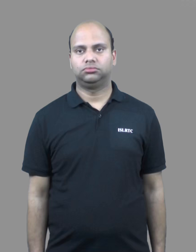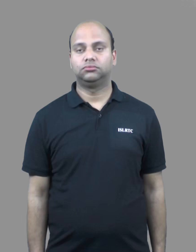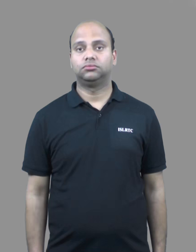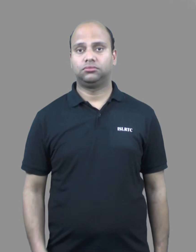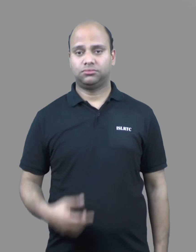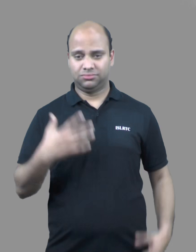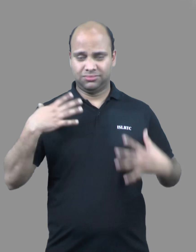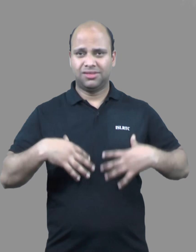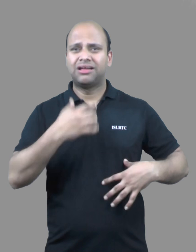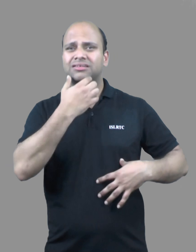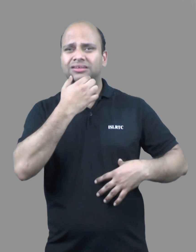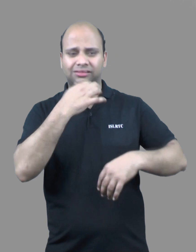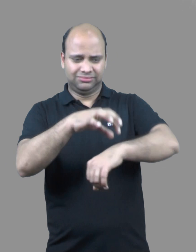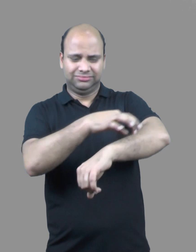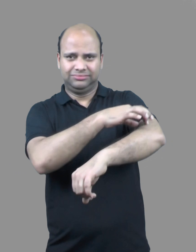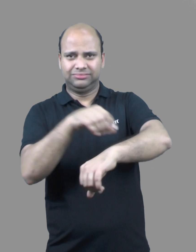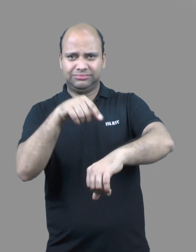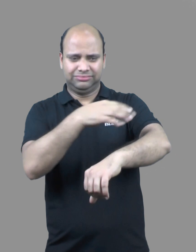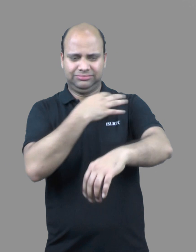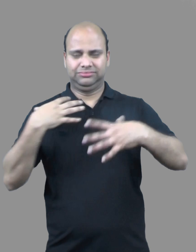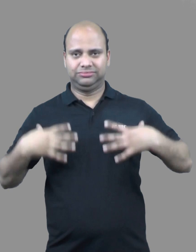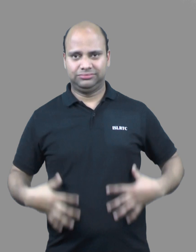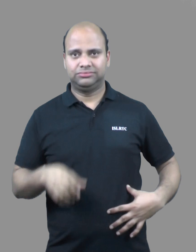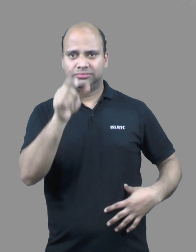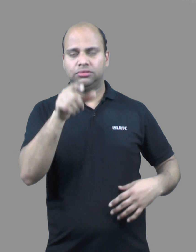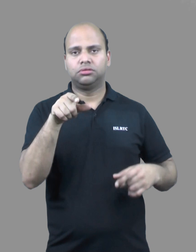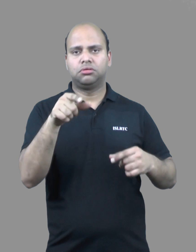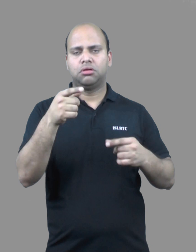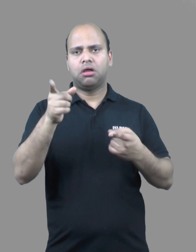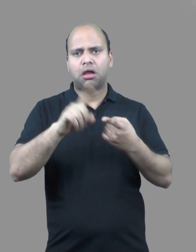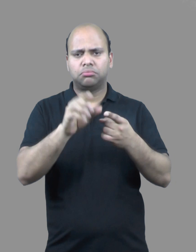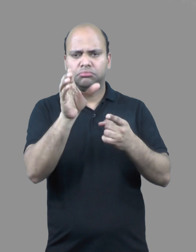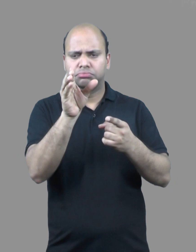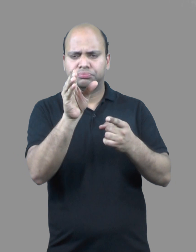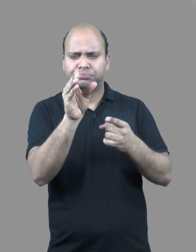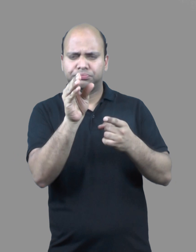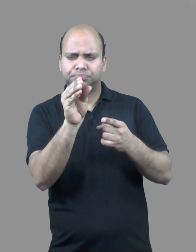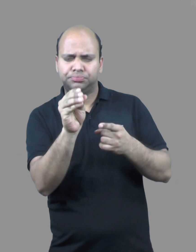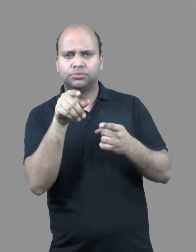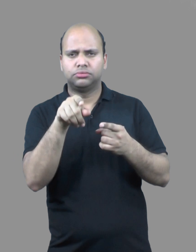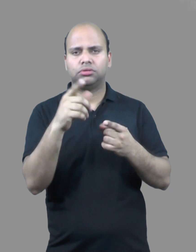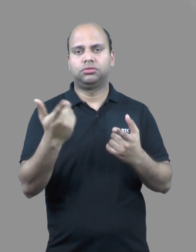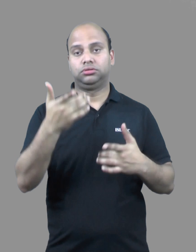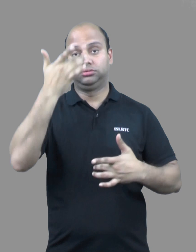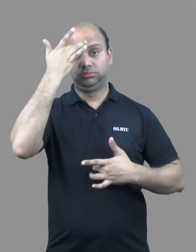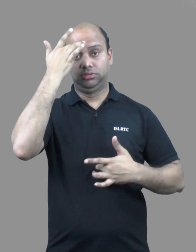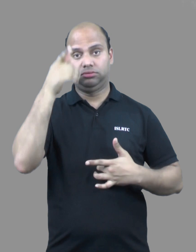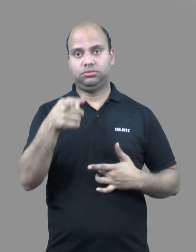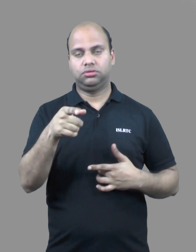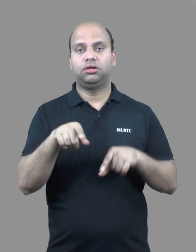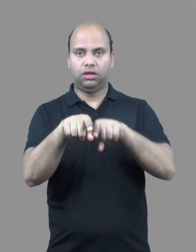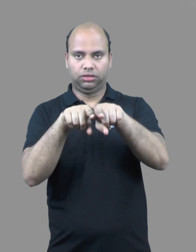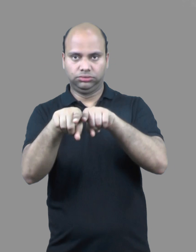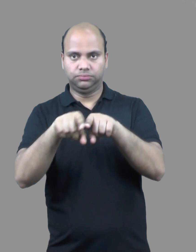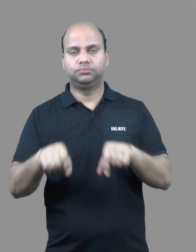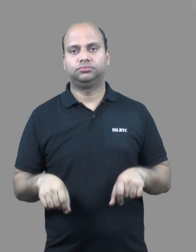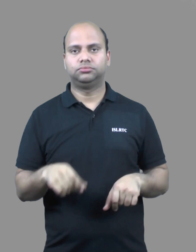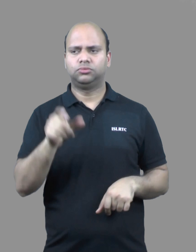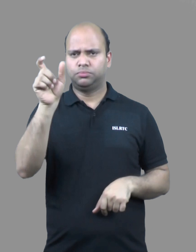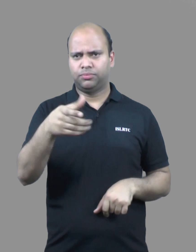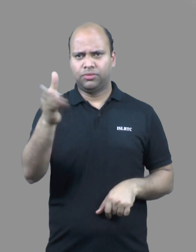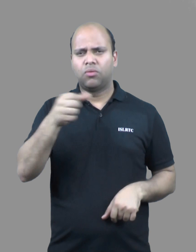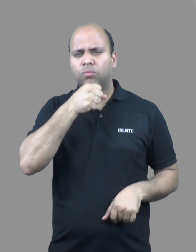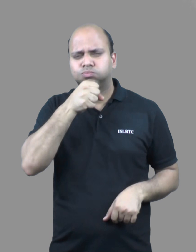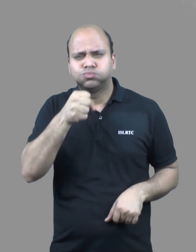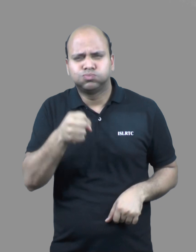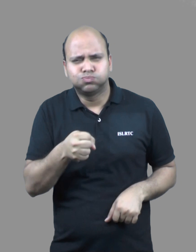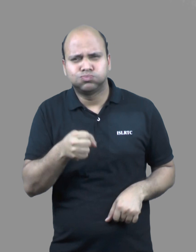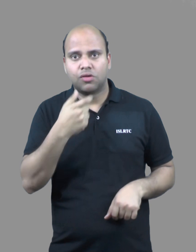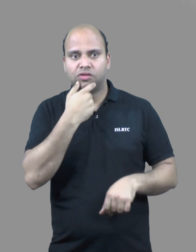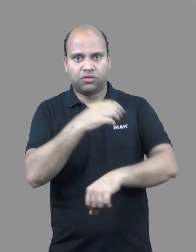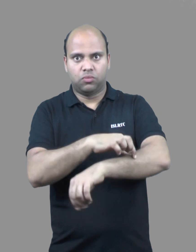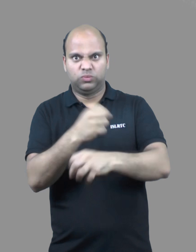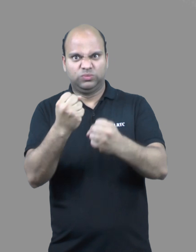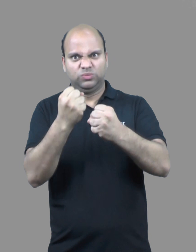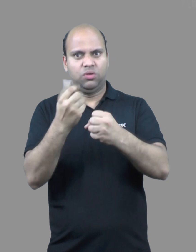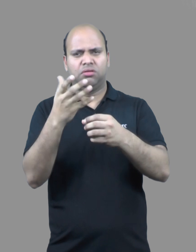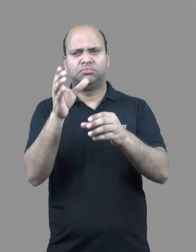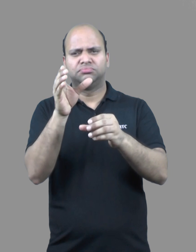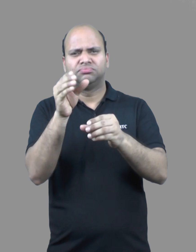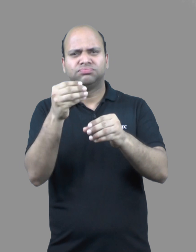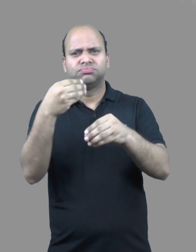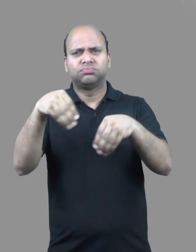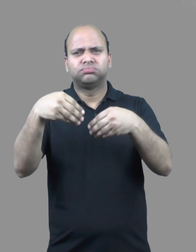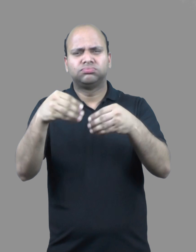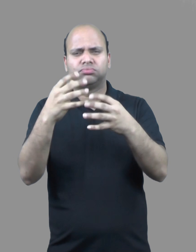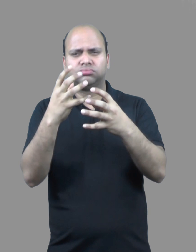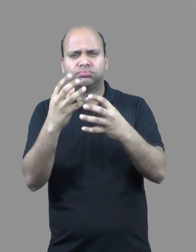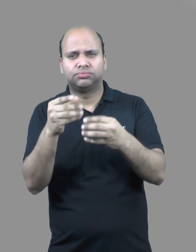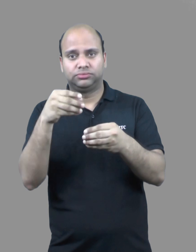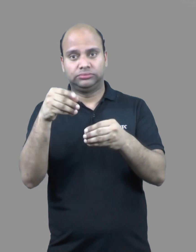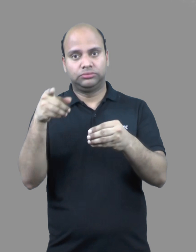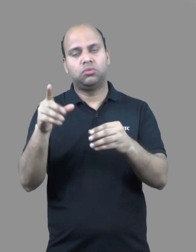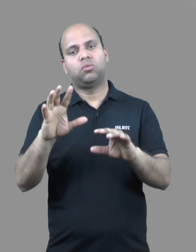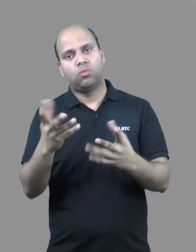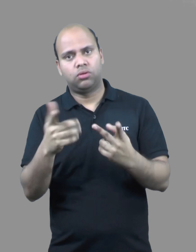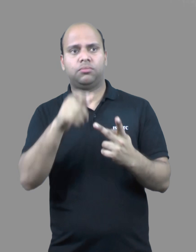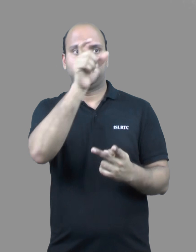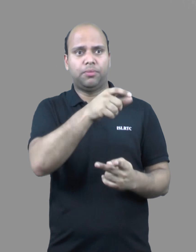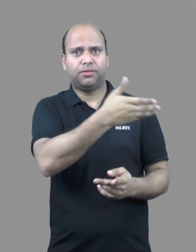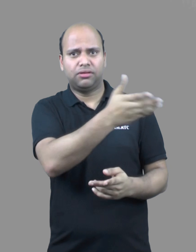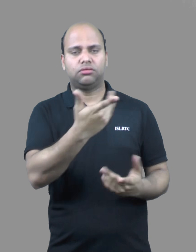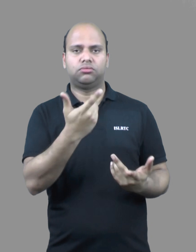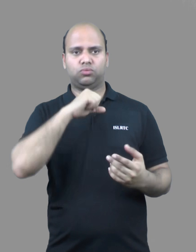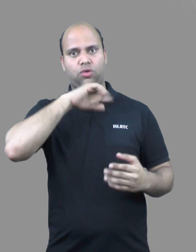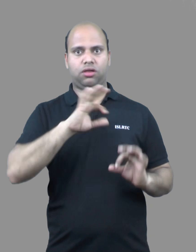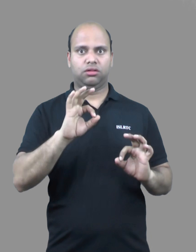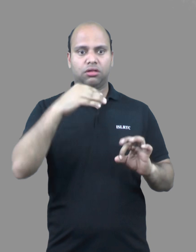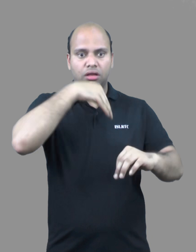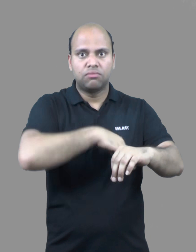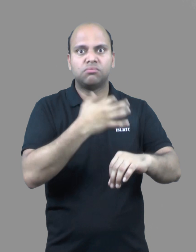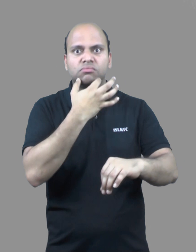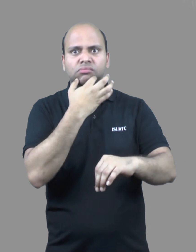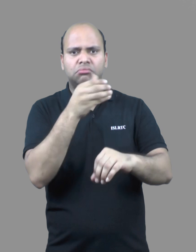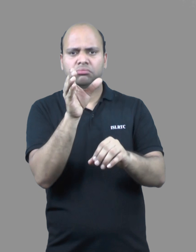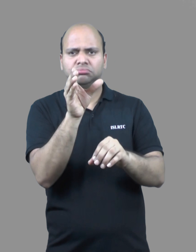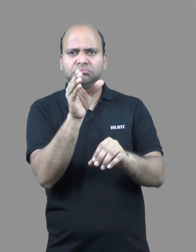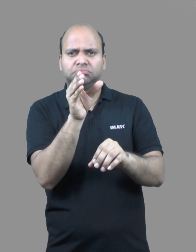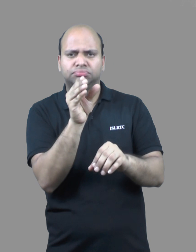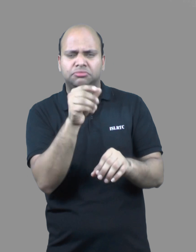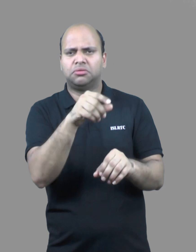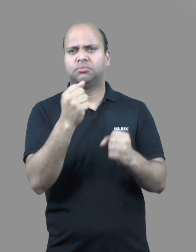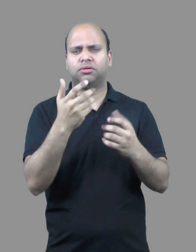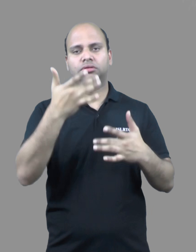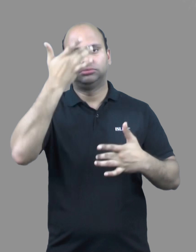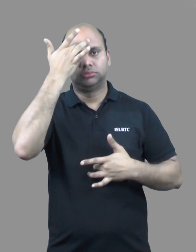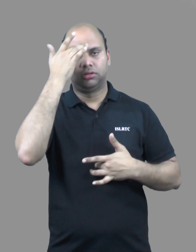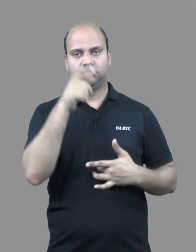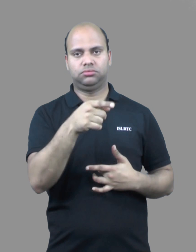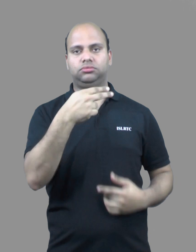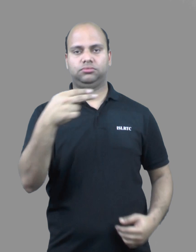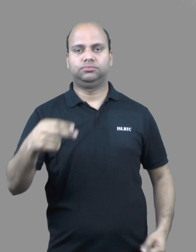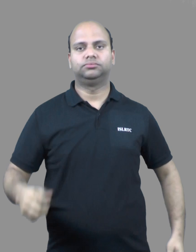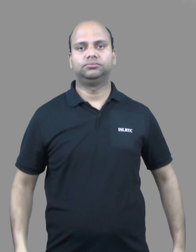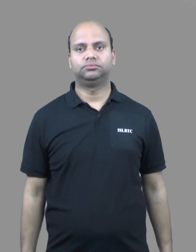Osteoporosis